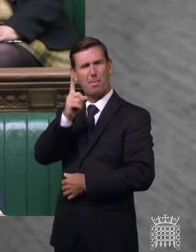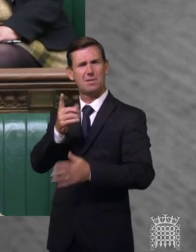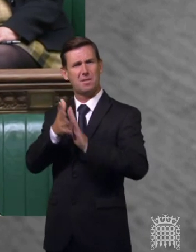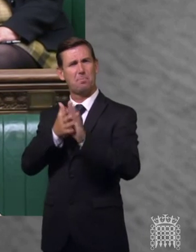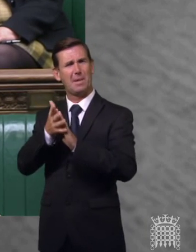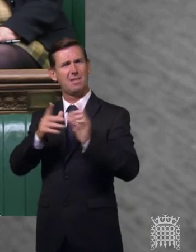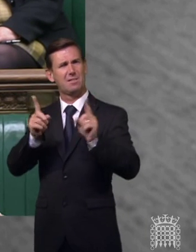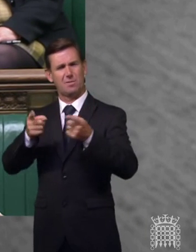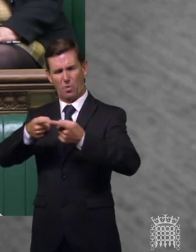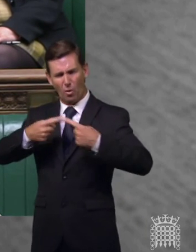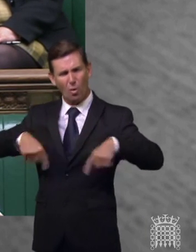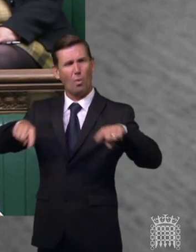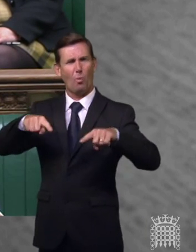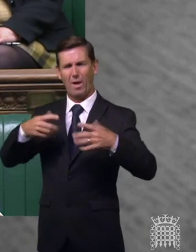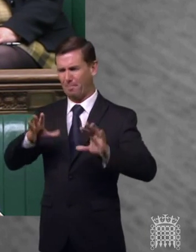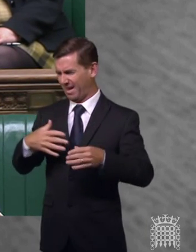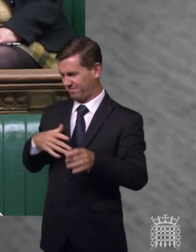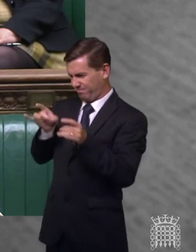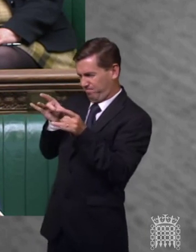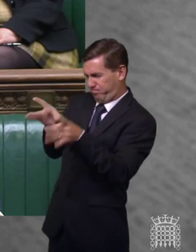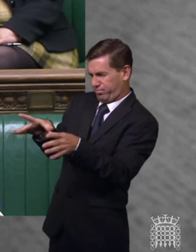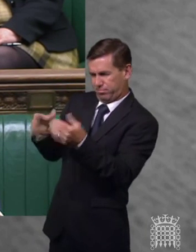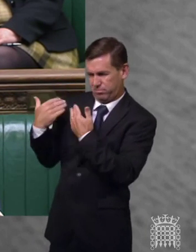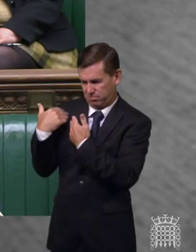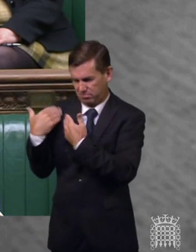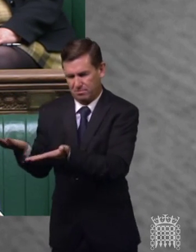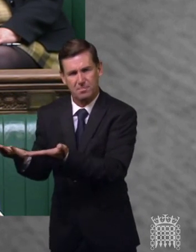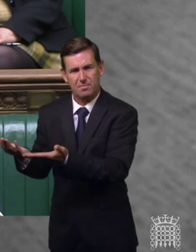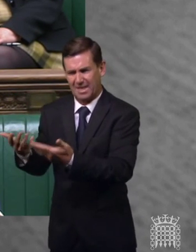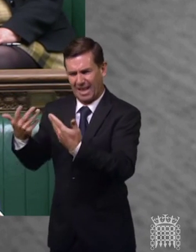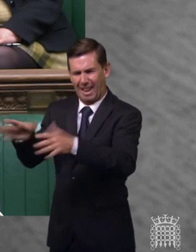What does this retreat from freedom signal to those who are prepared to stand up for it?